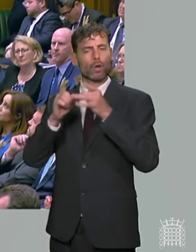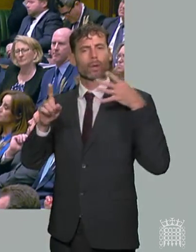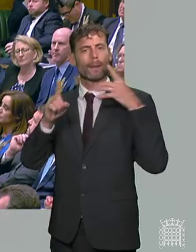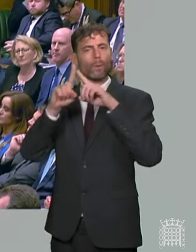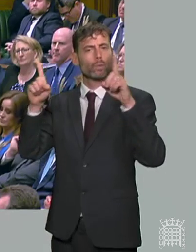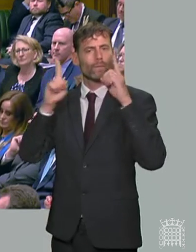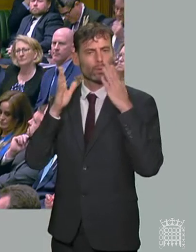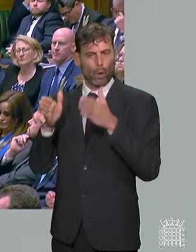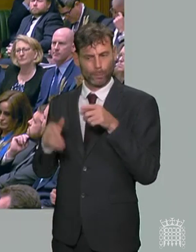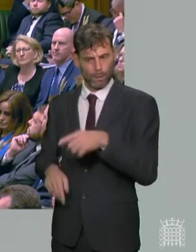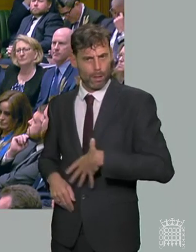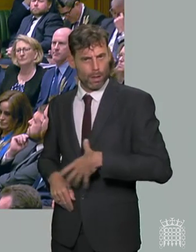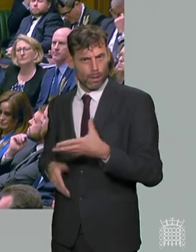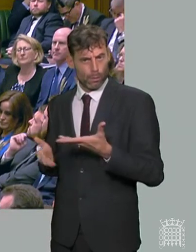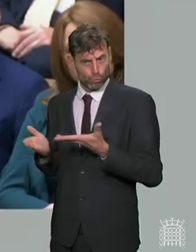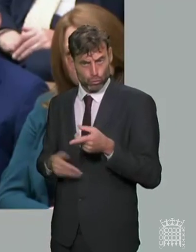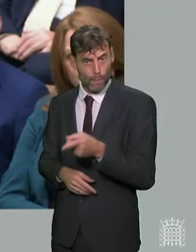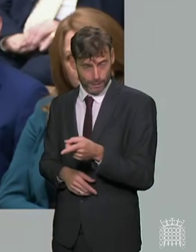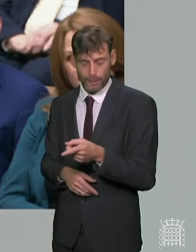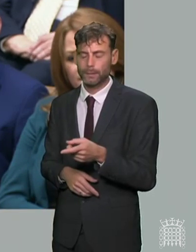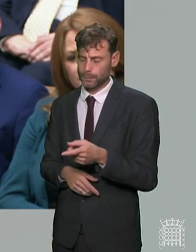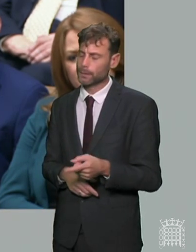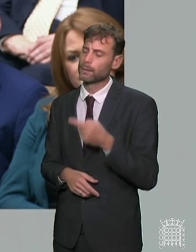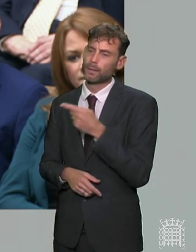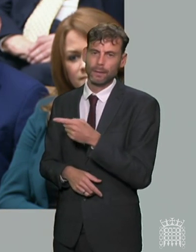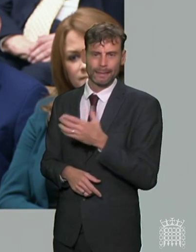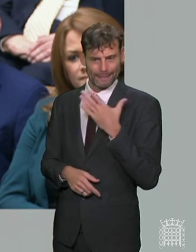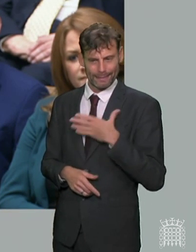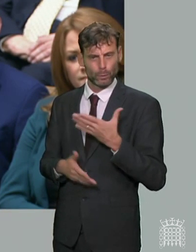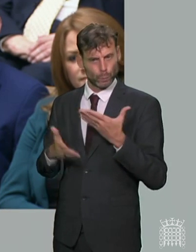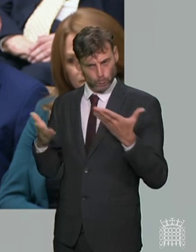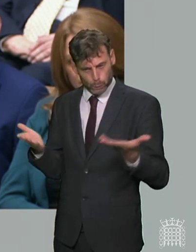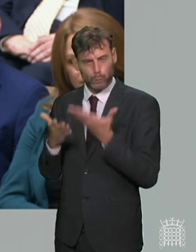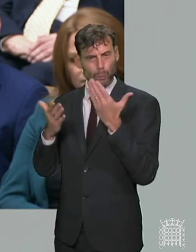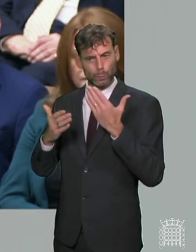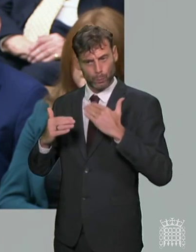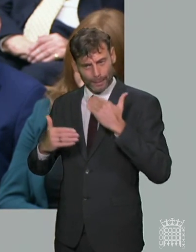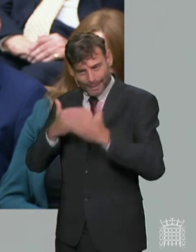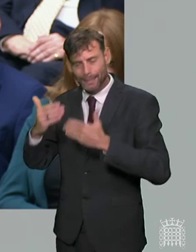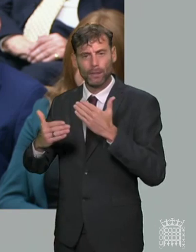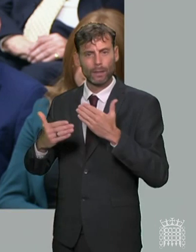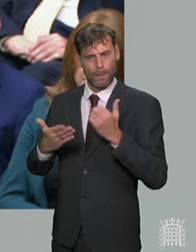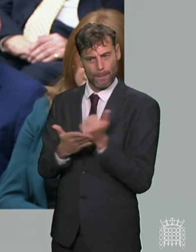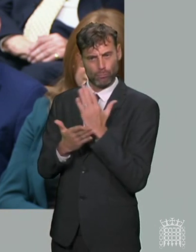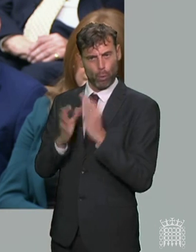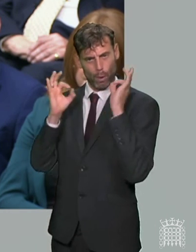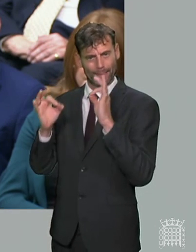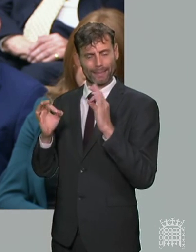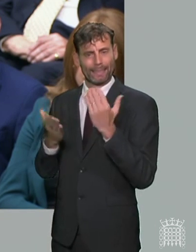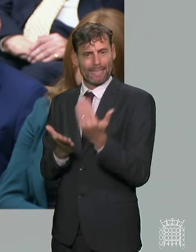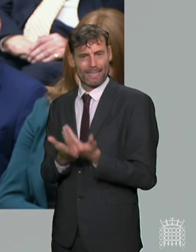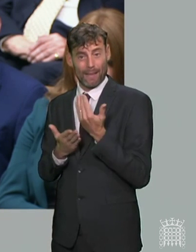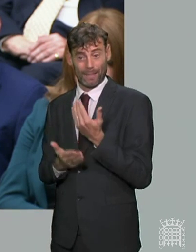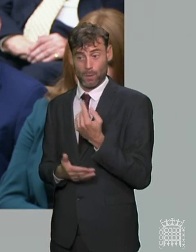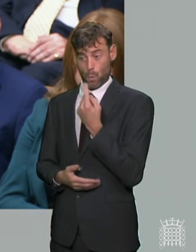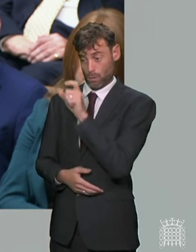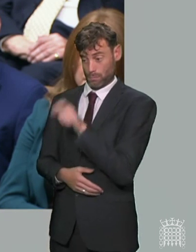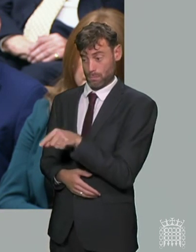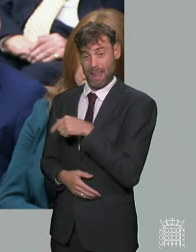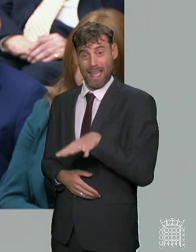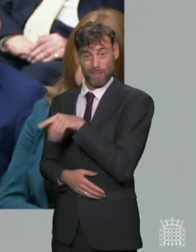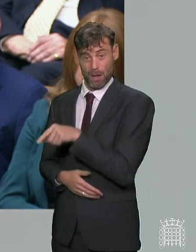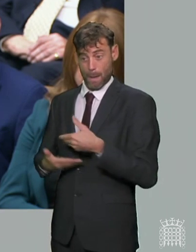Last week, local MPs heard from those affected—including a former constituent of mine whose baby died only eight weeks ago—in a meeting with the Minister for Patient Safety.